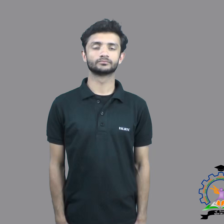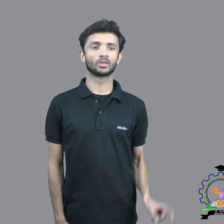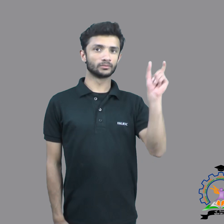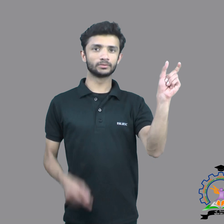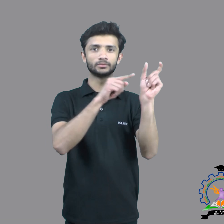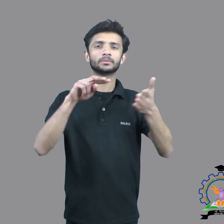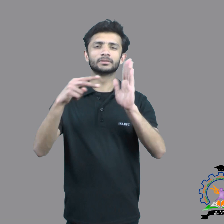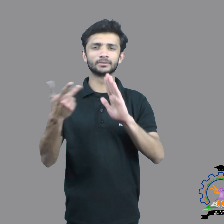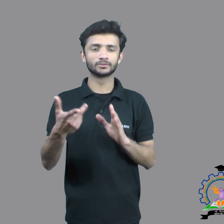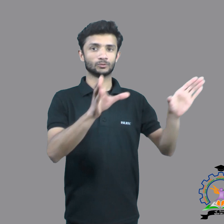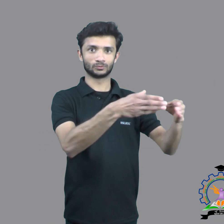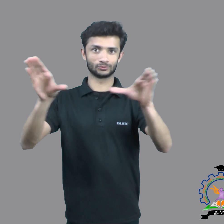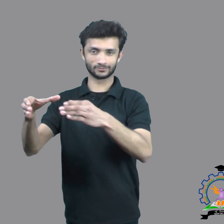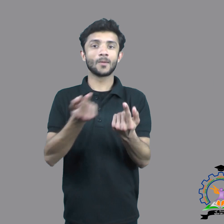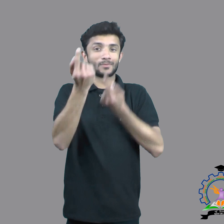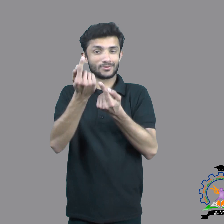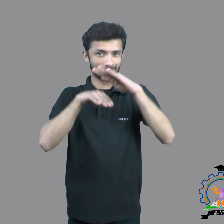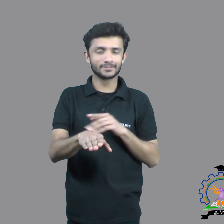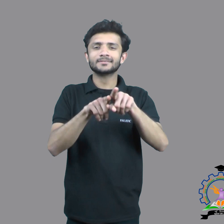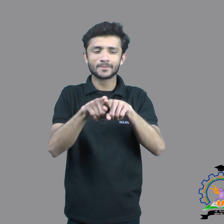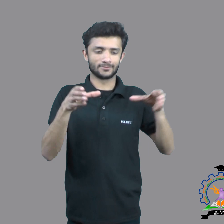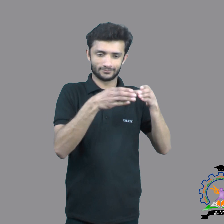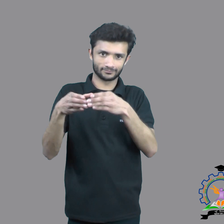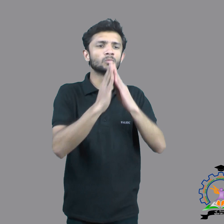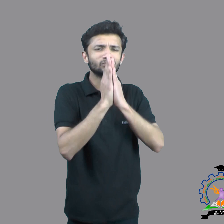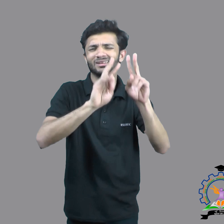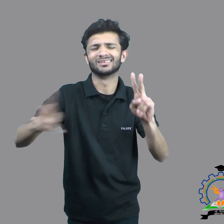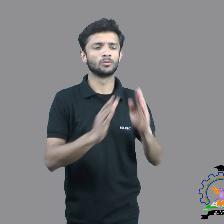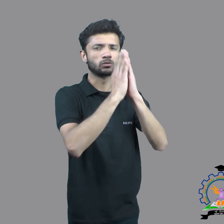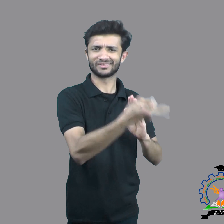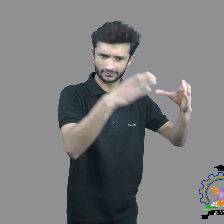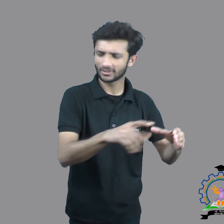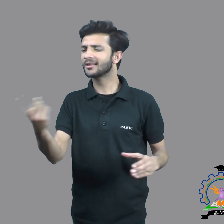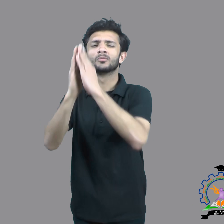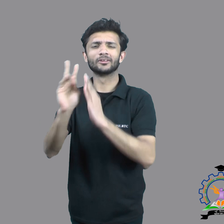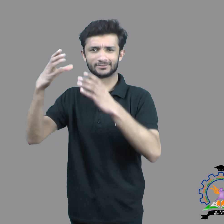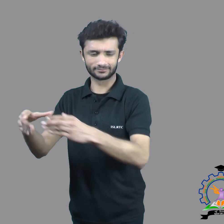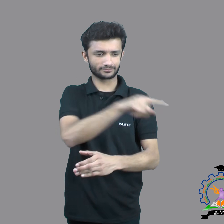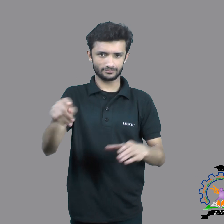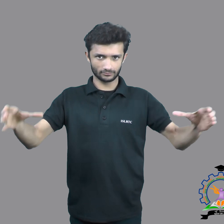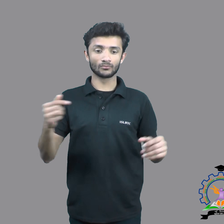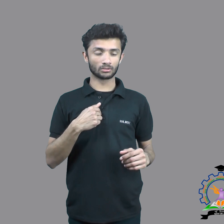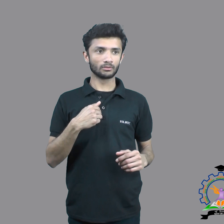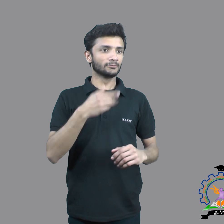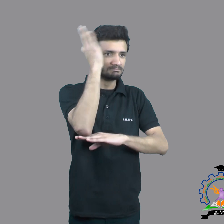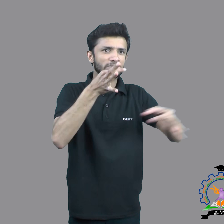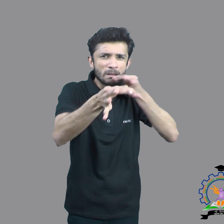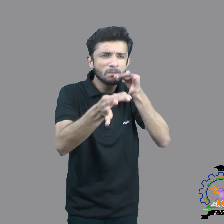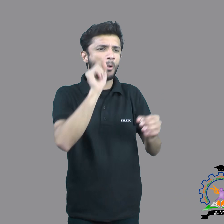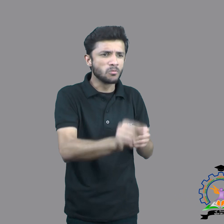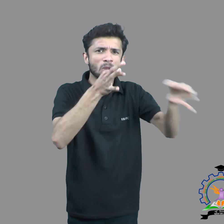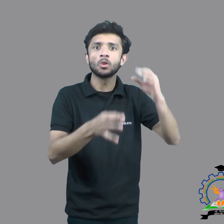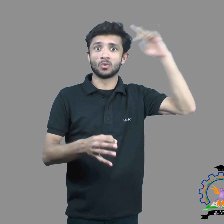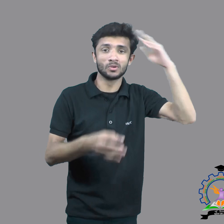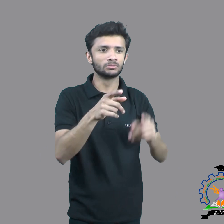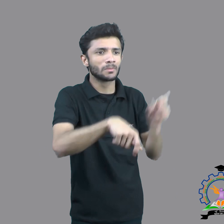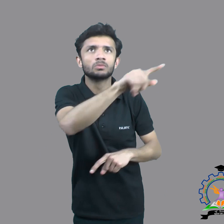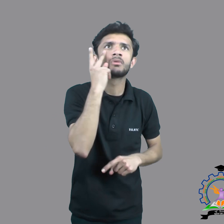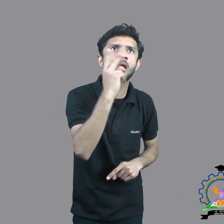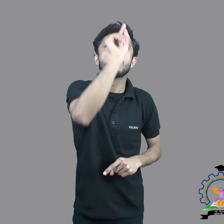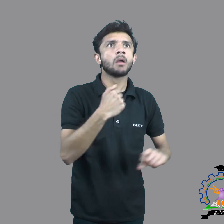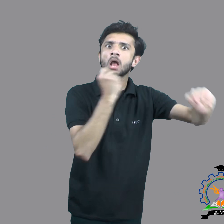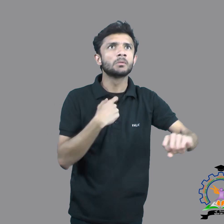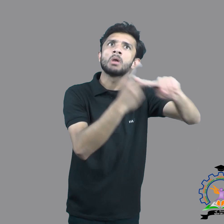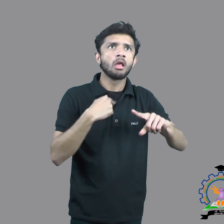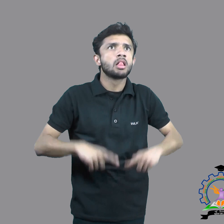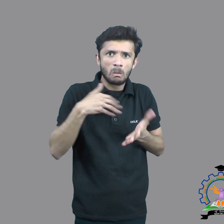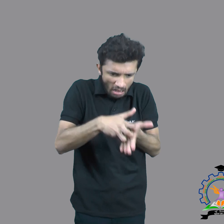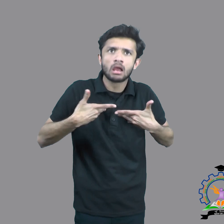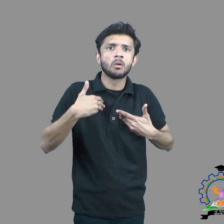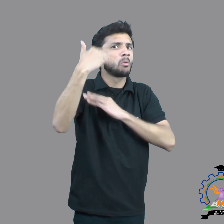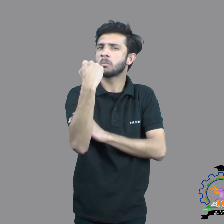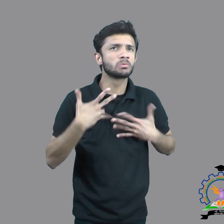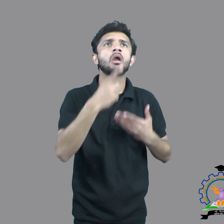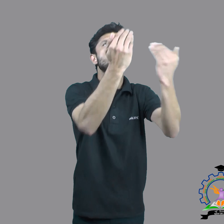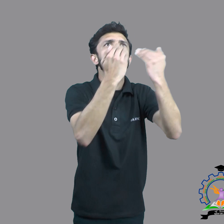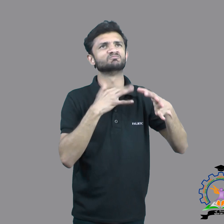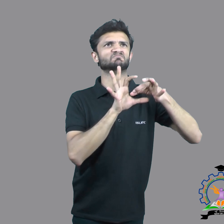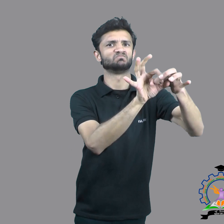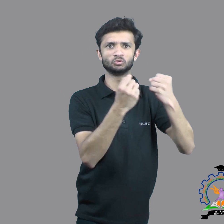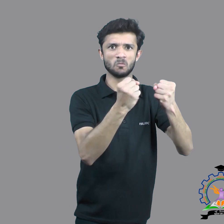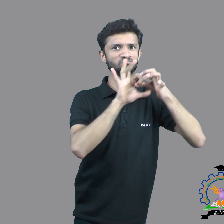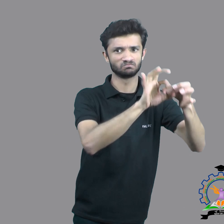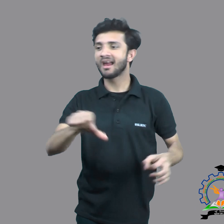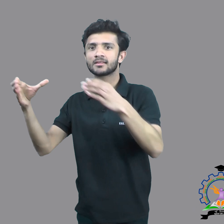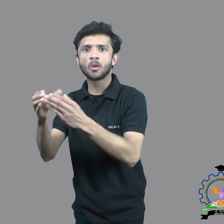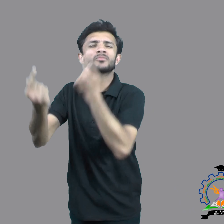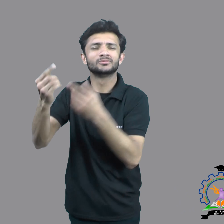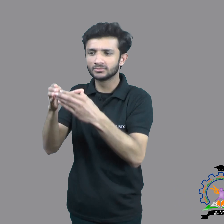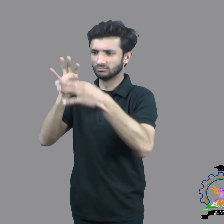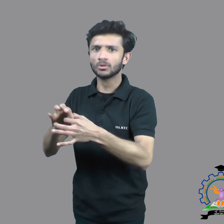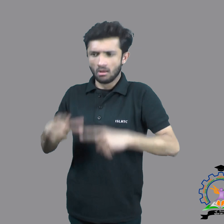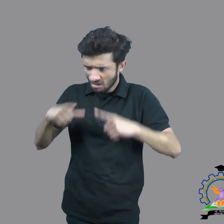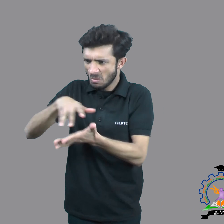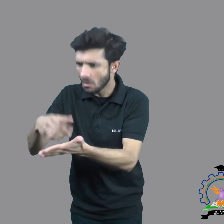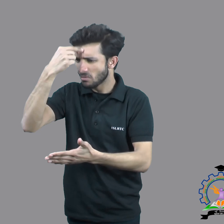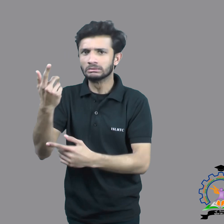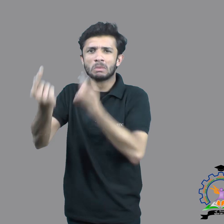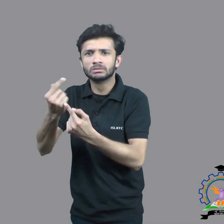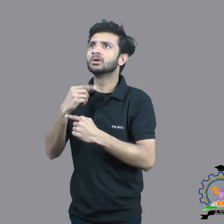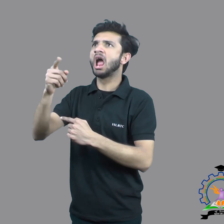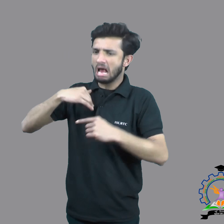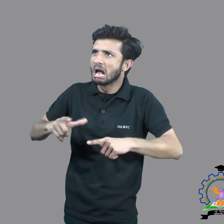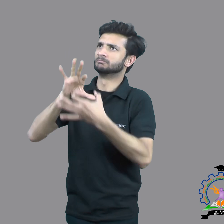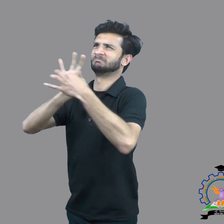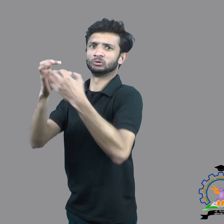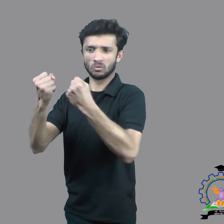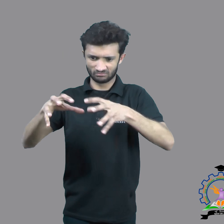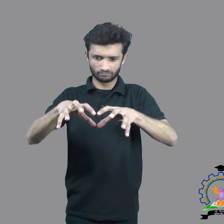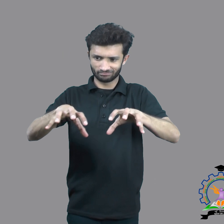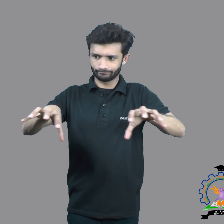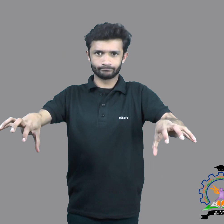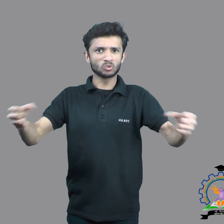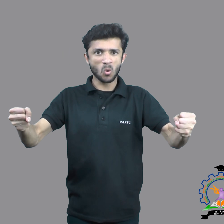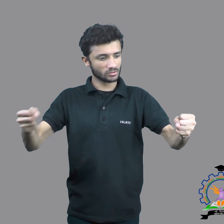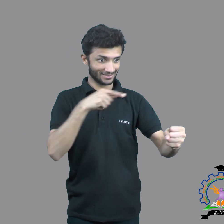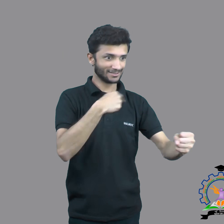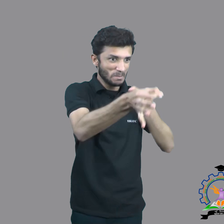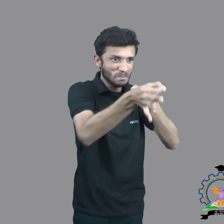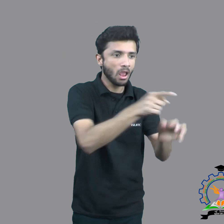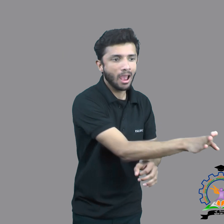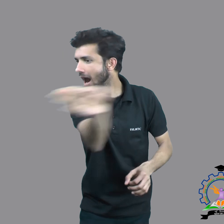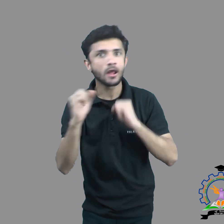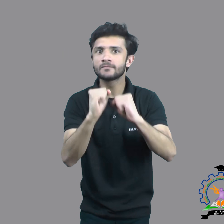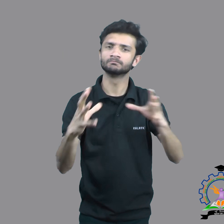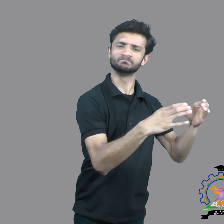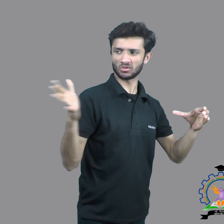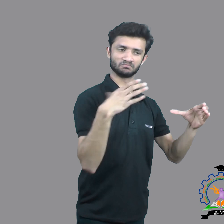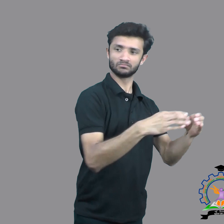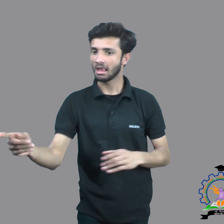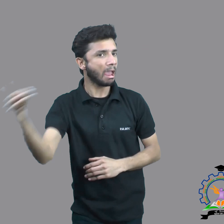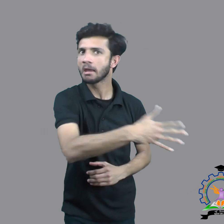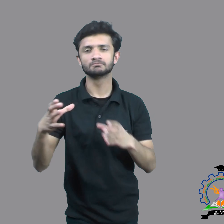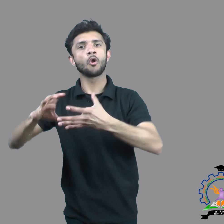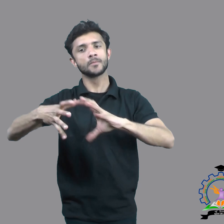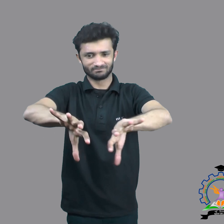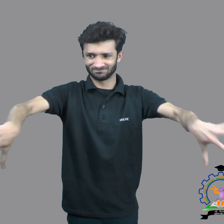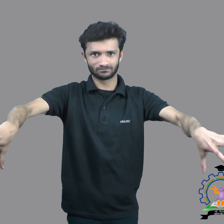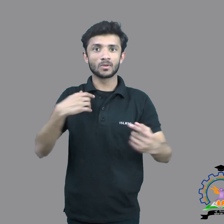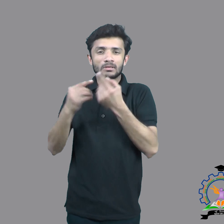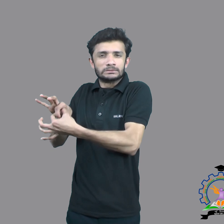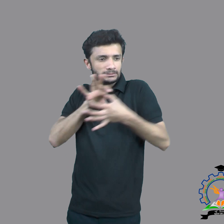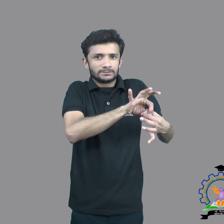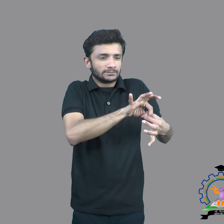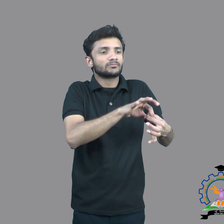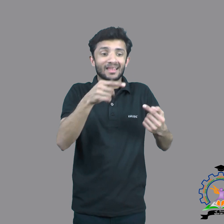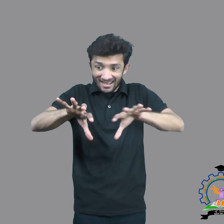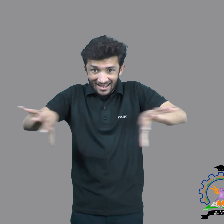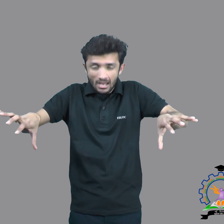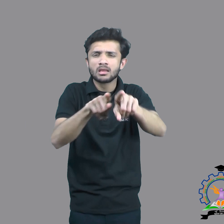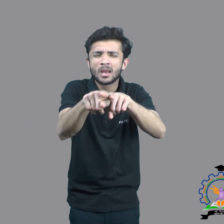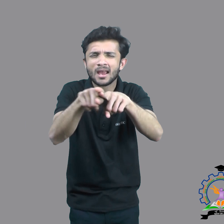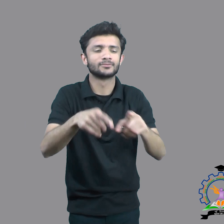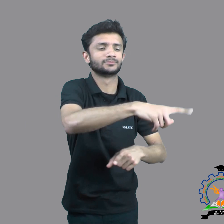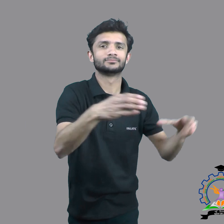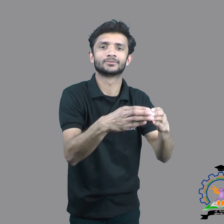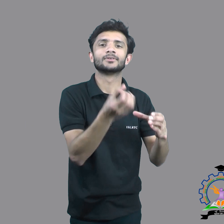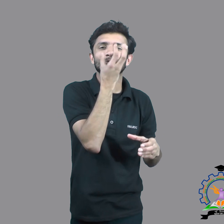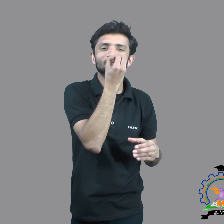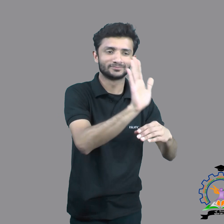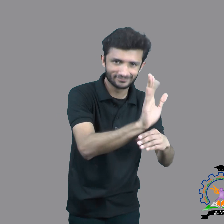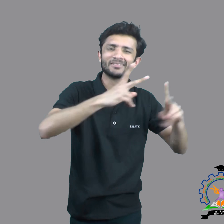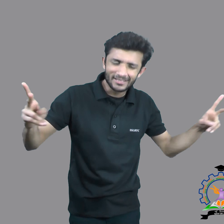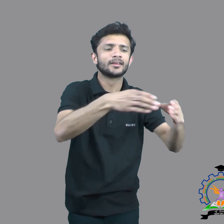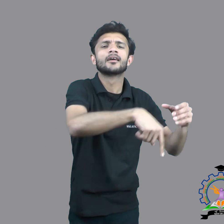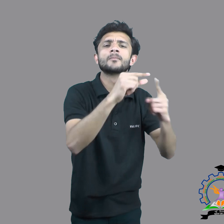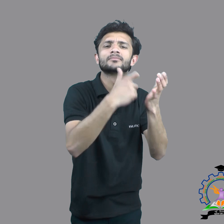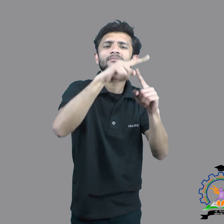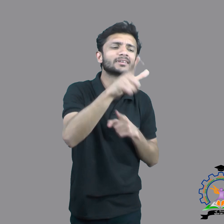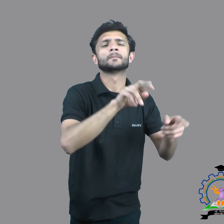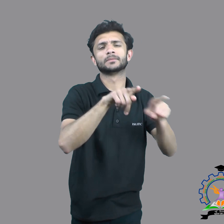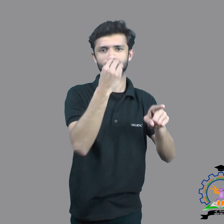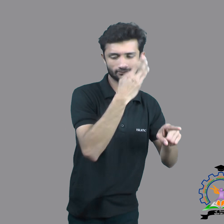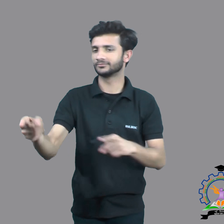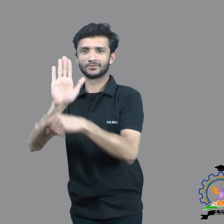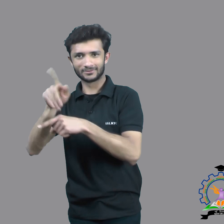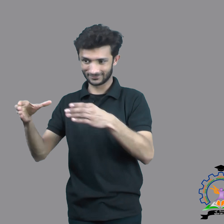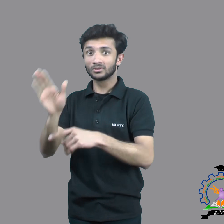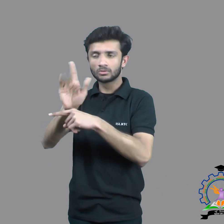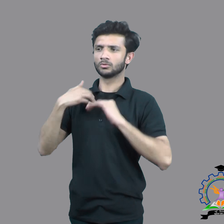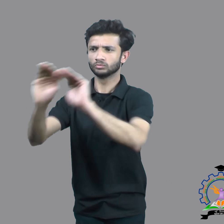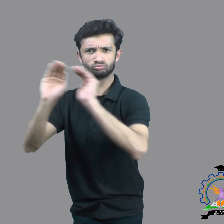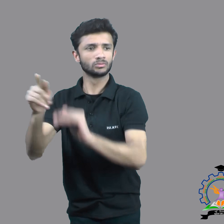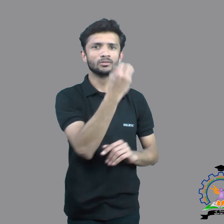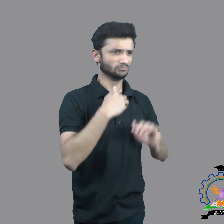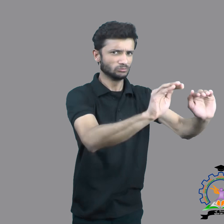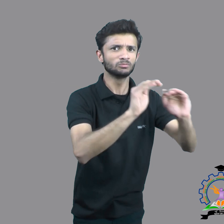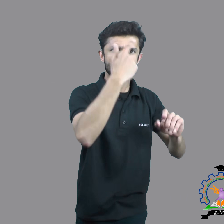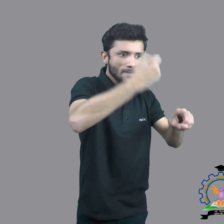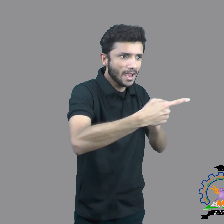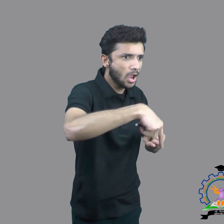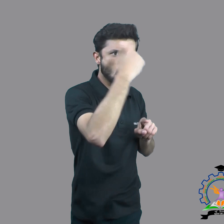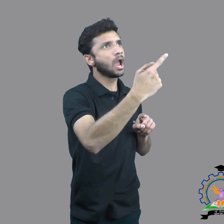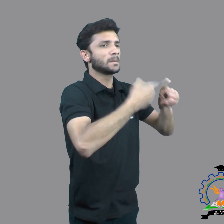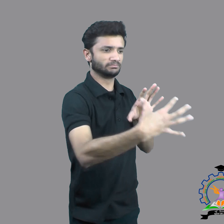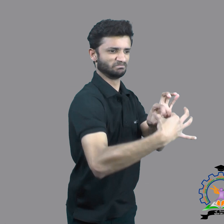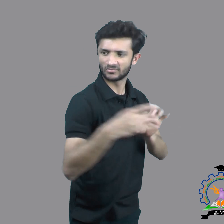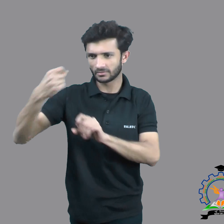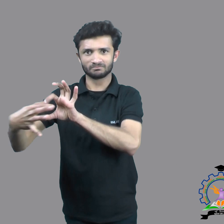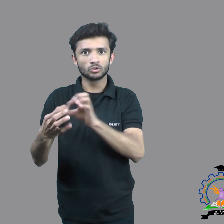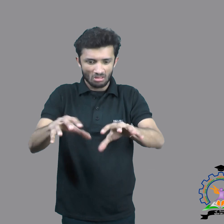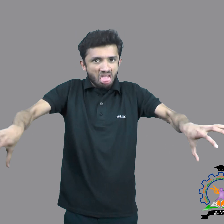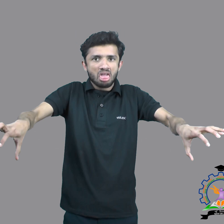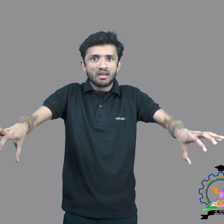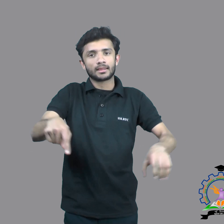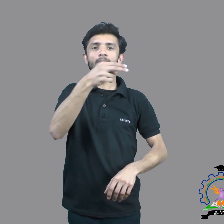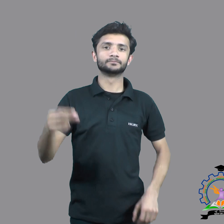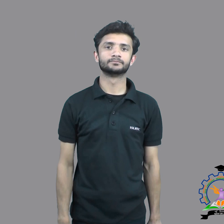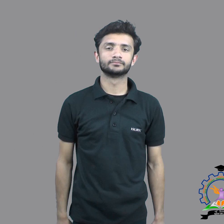Polarization